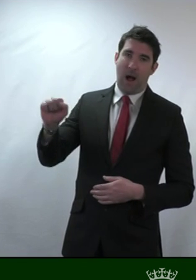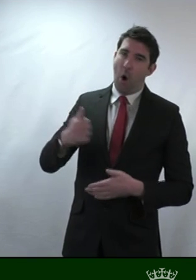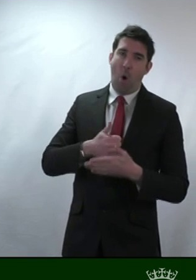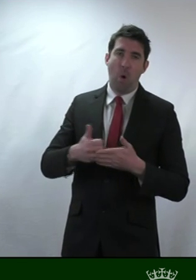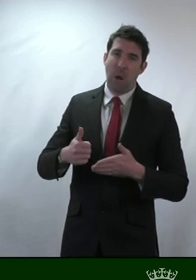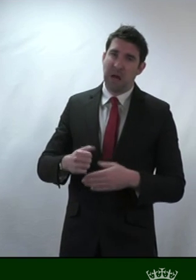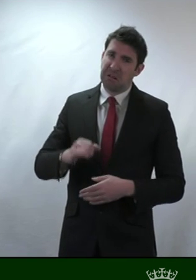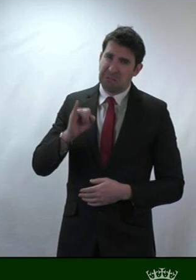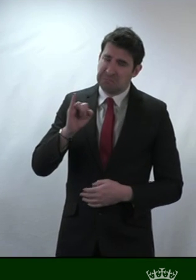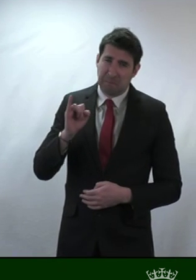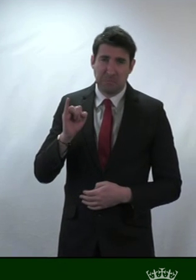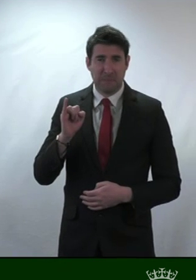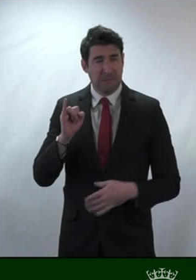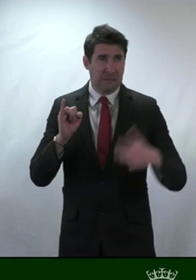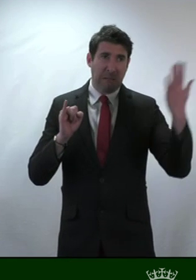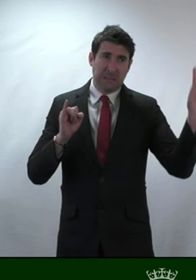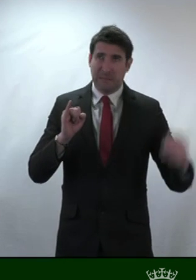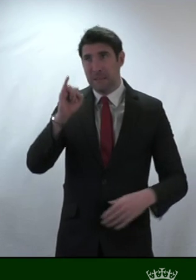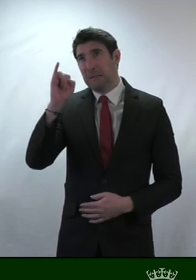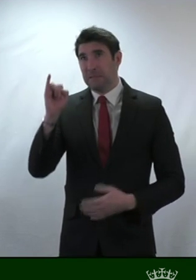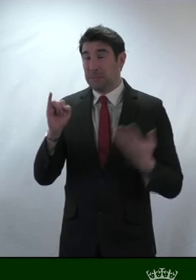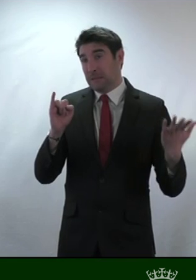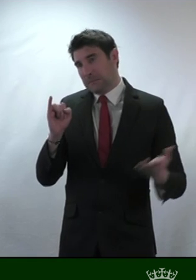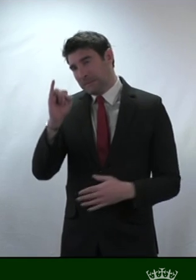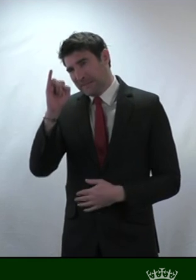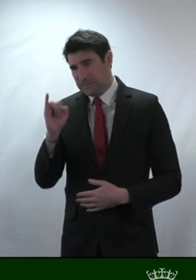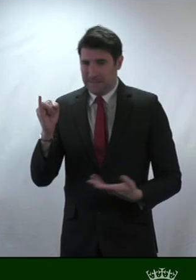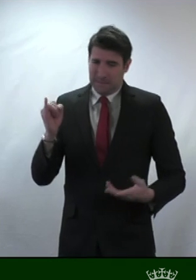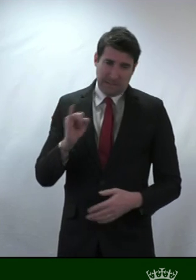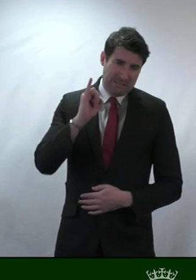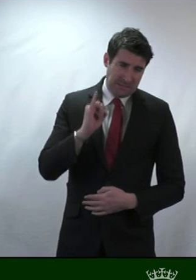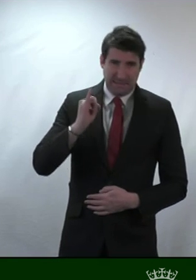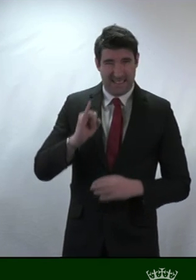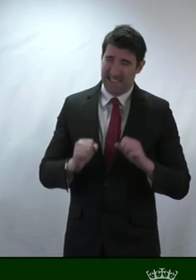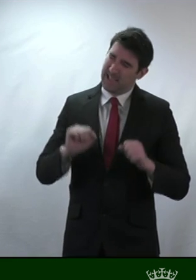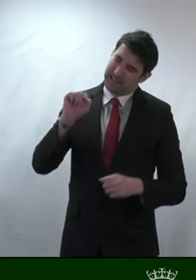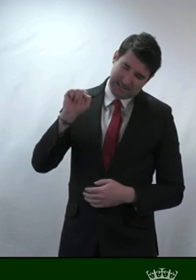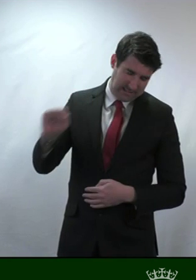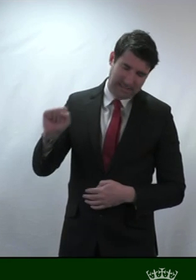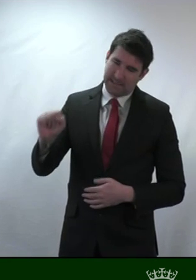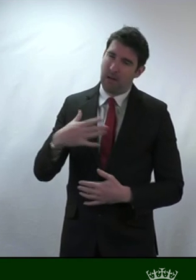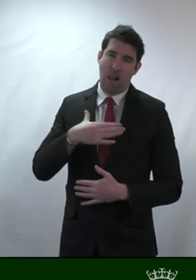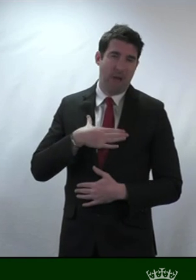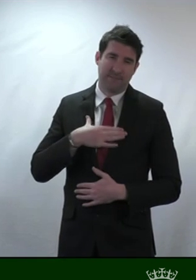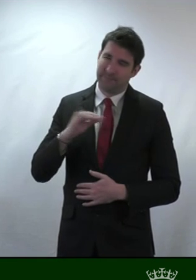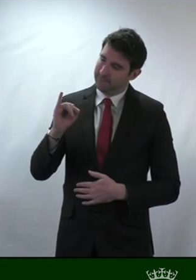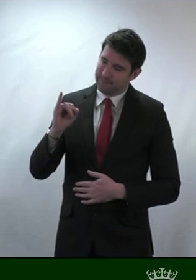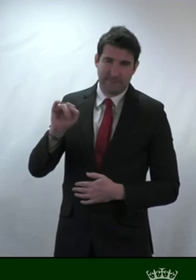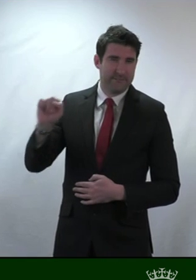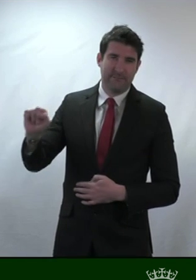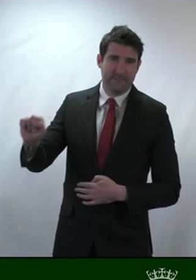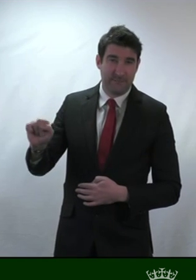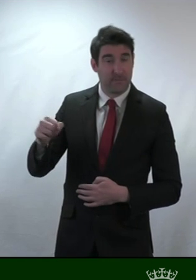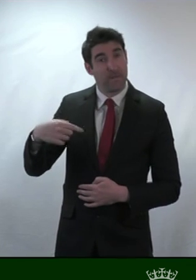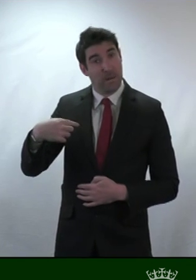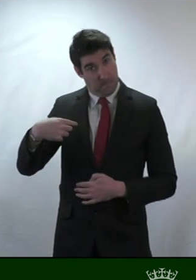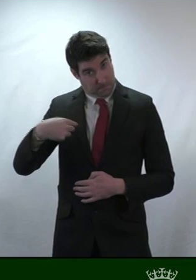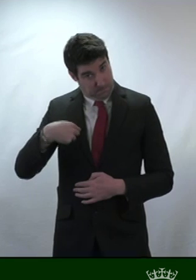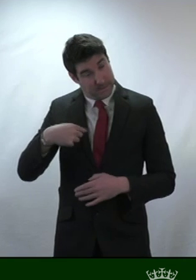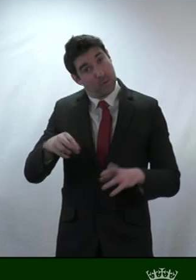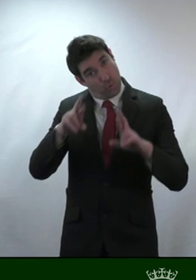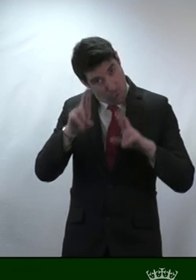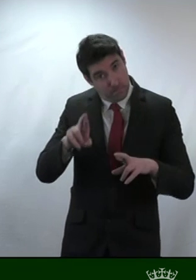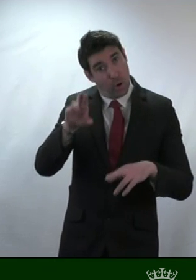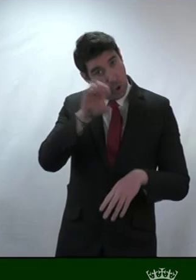Gentleman, there is every opportunity—and hope I have—that our friends and partners across the channel will see sense and do a deal.